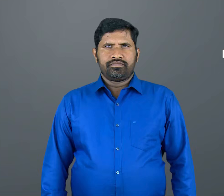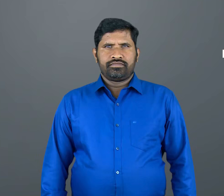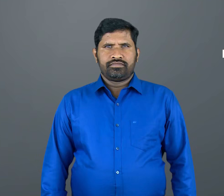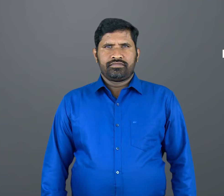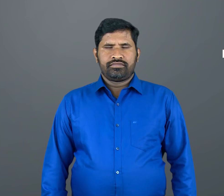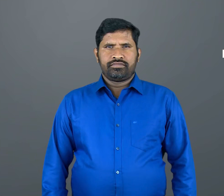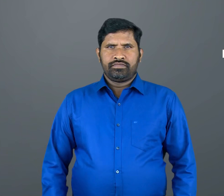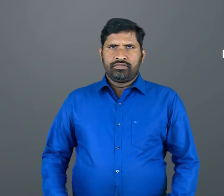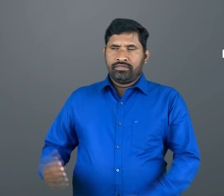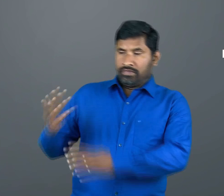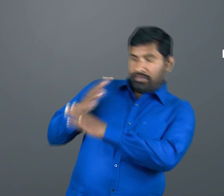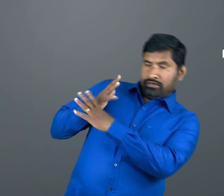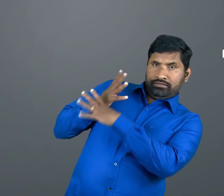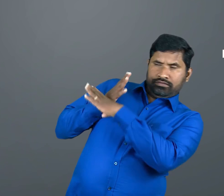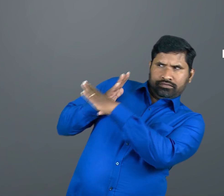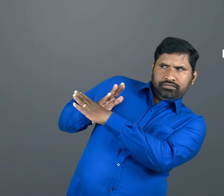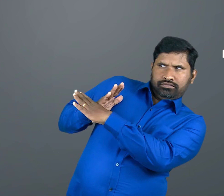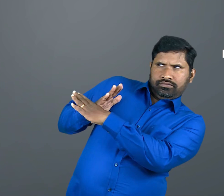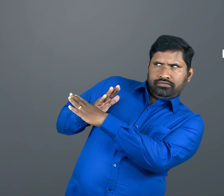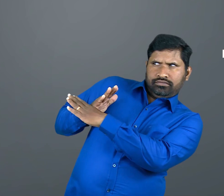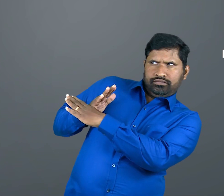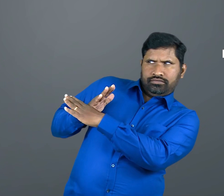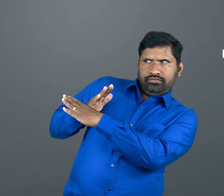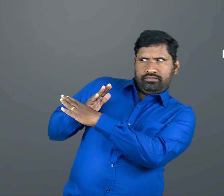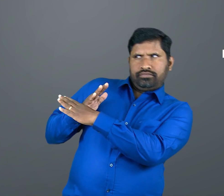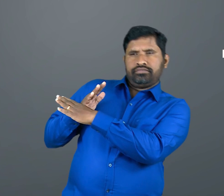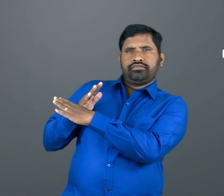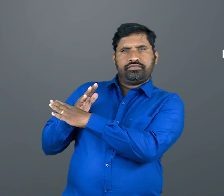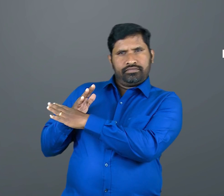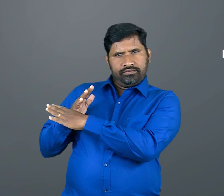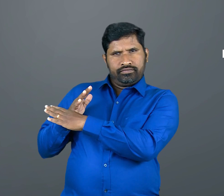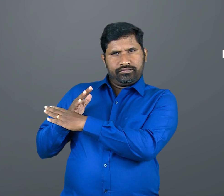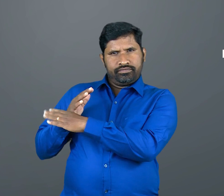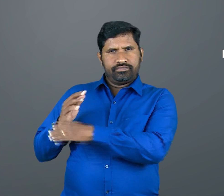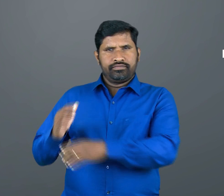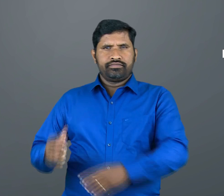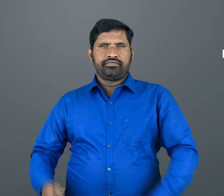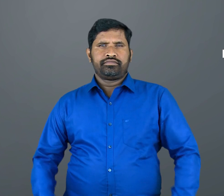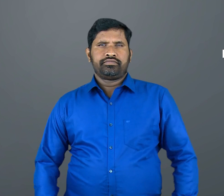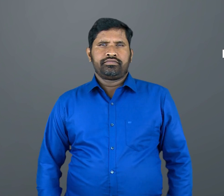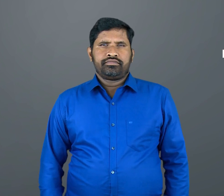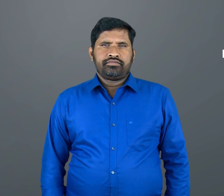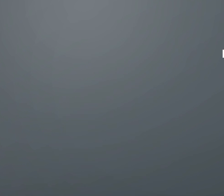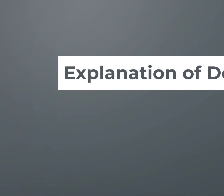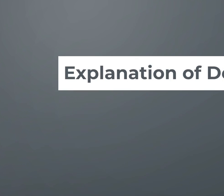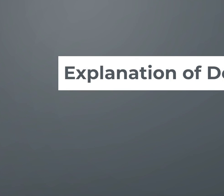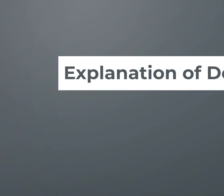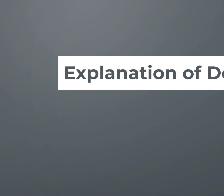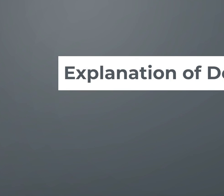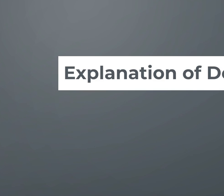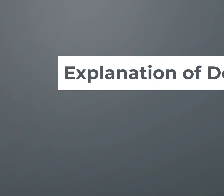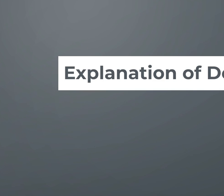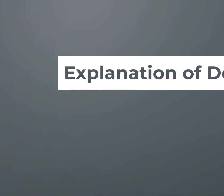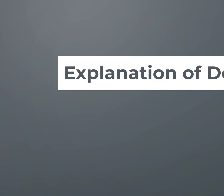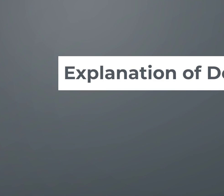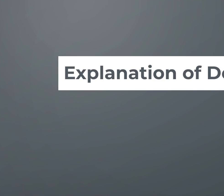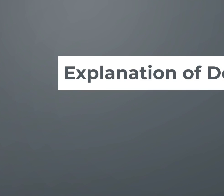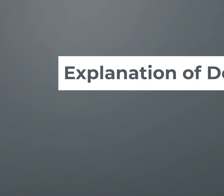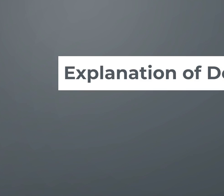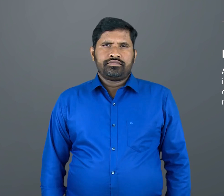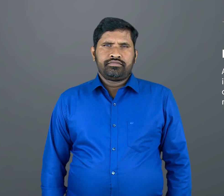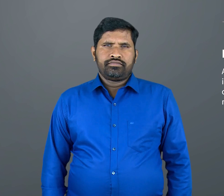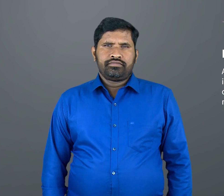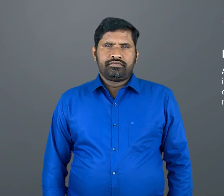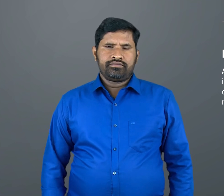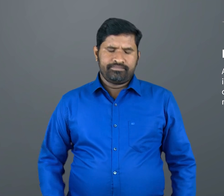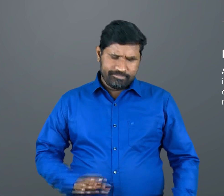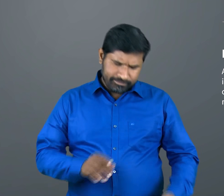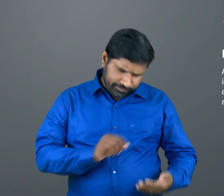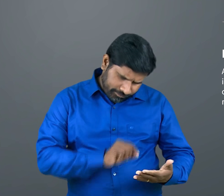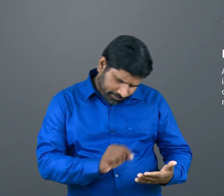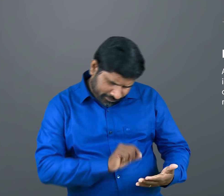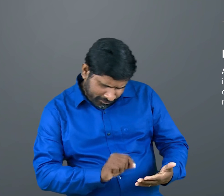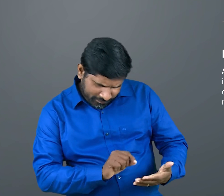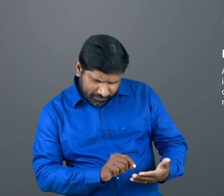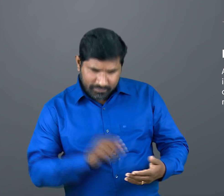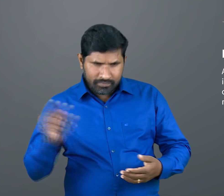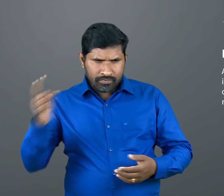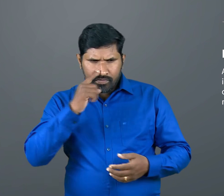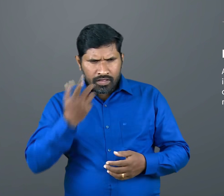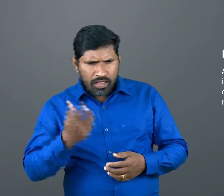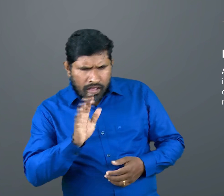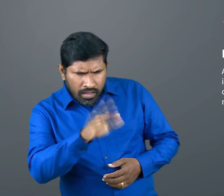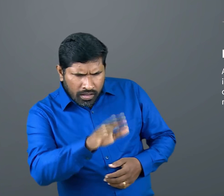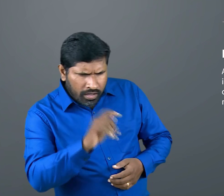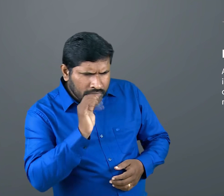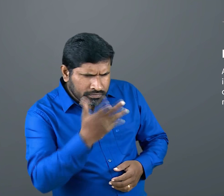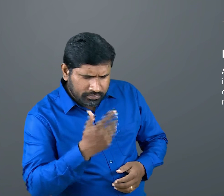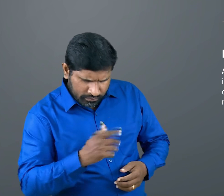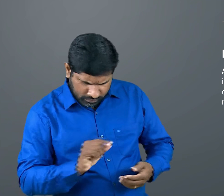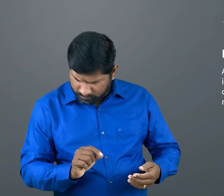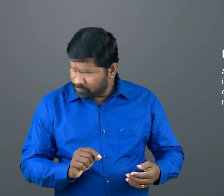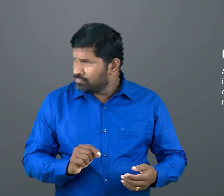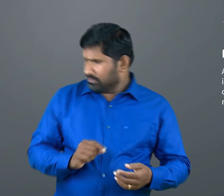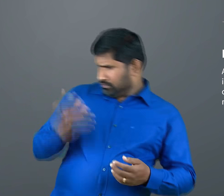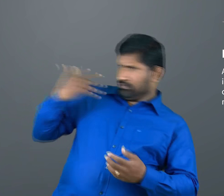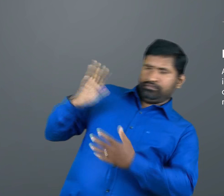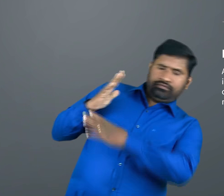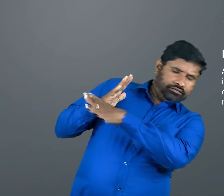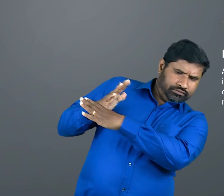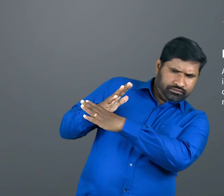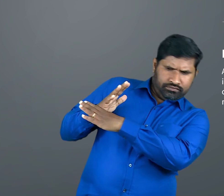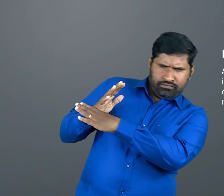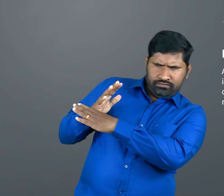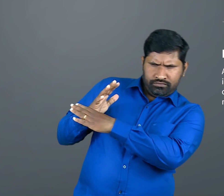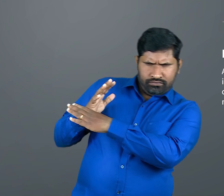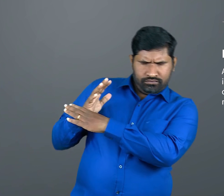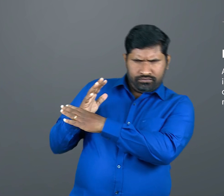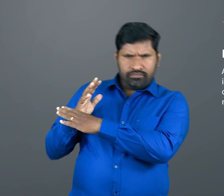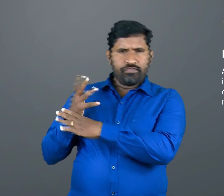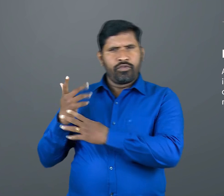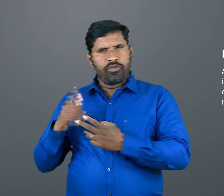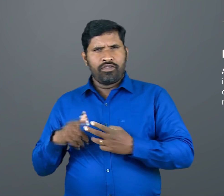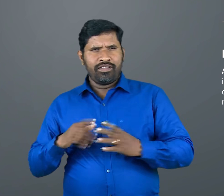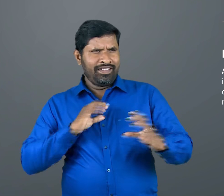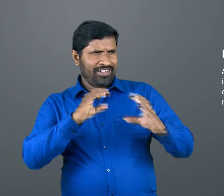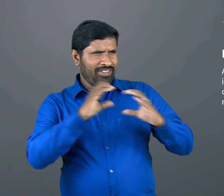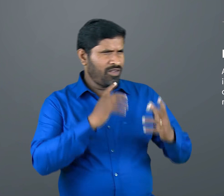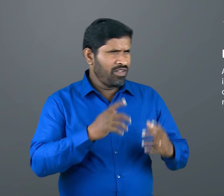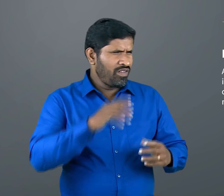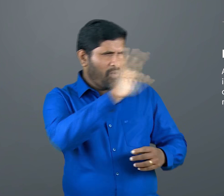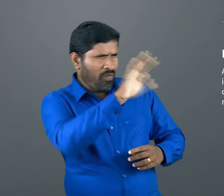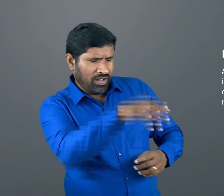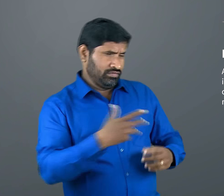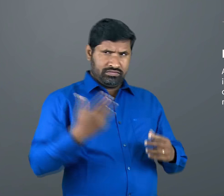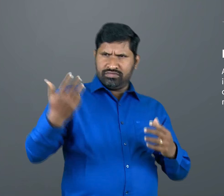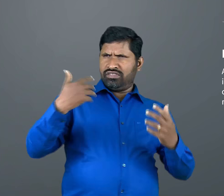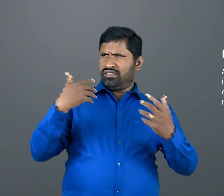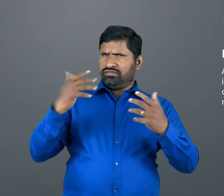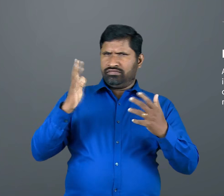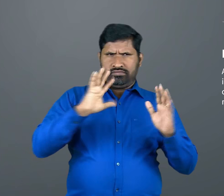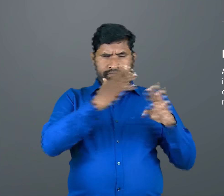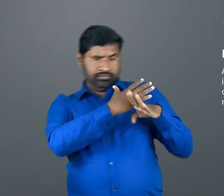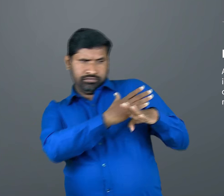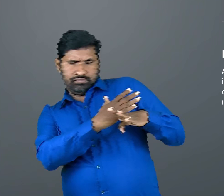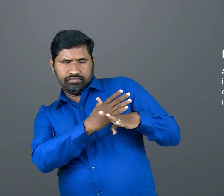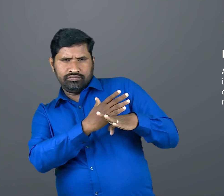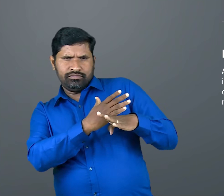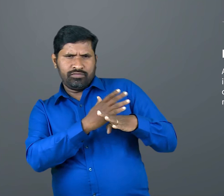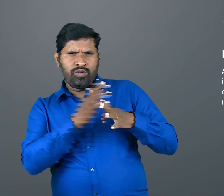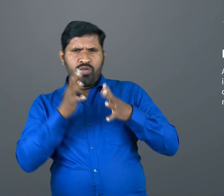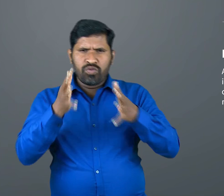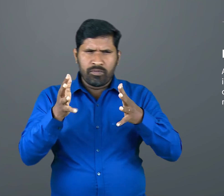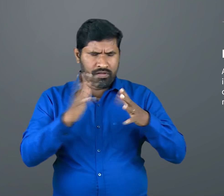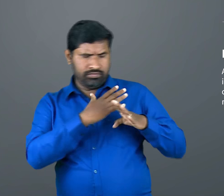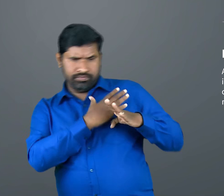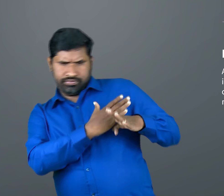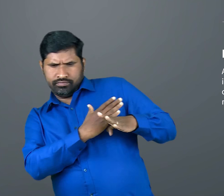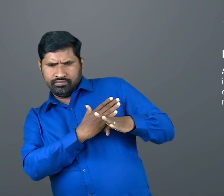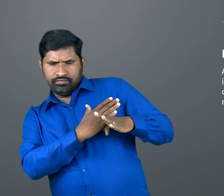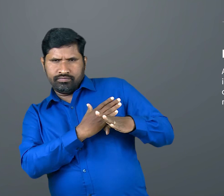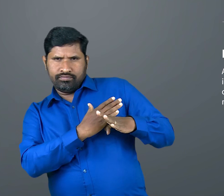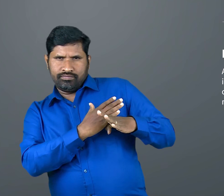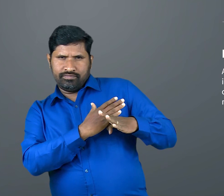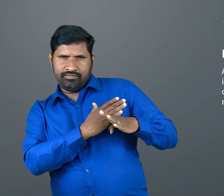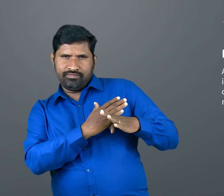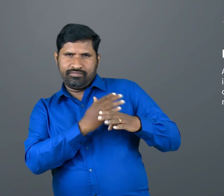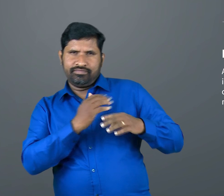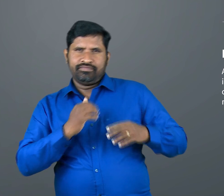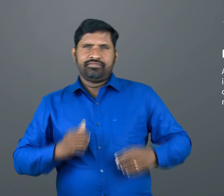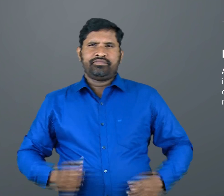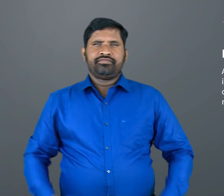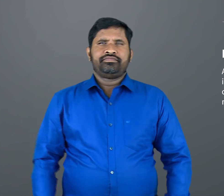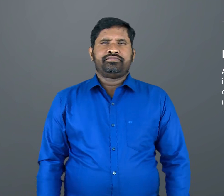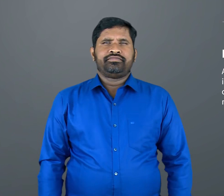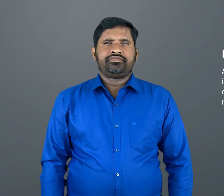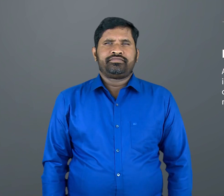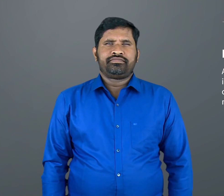Defensive